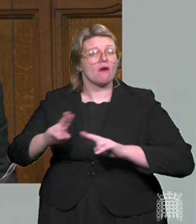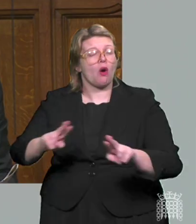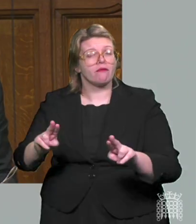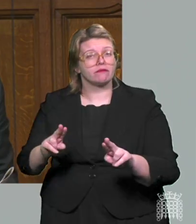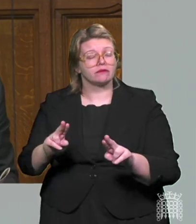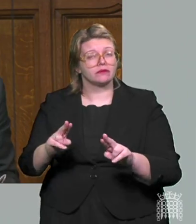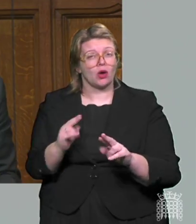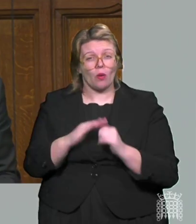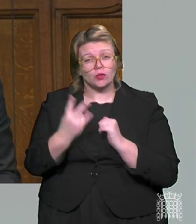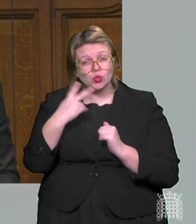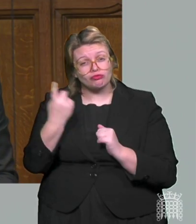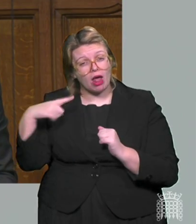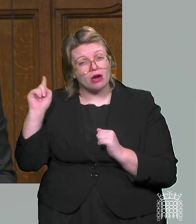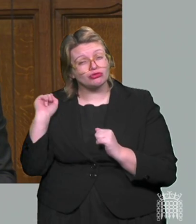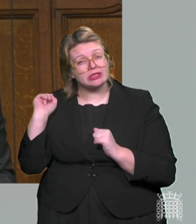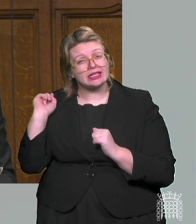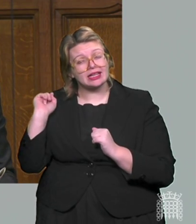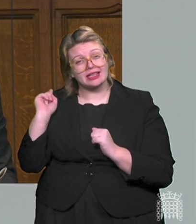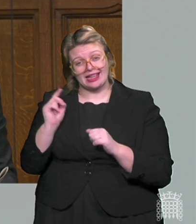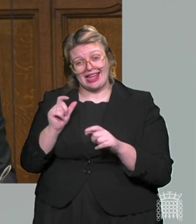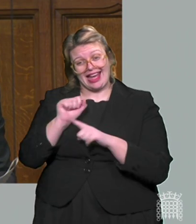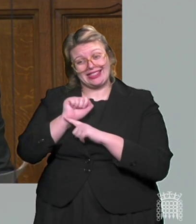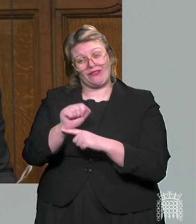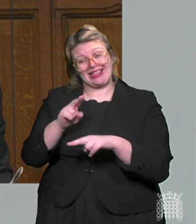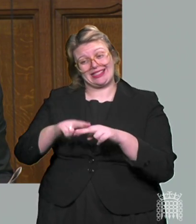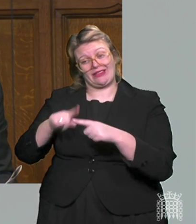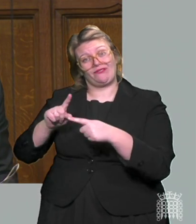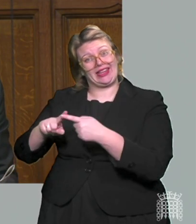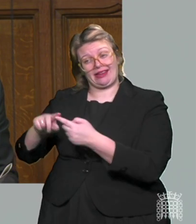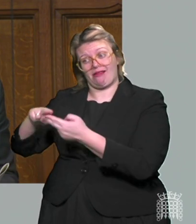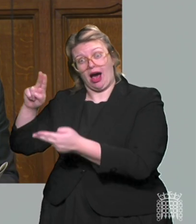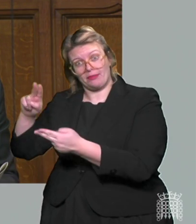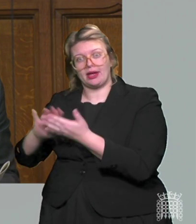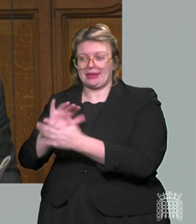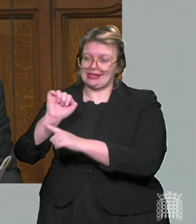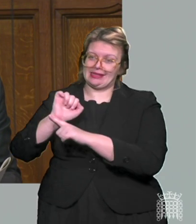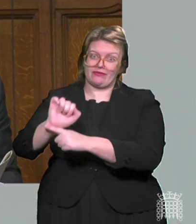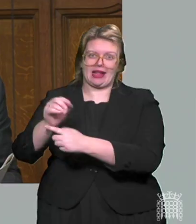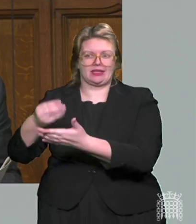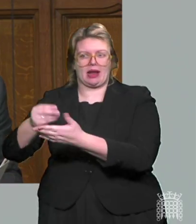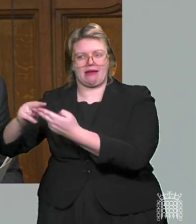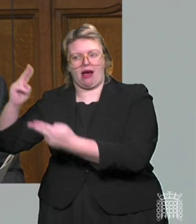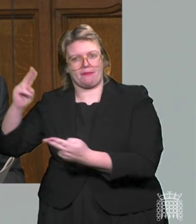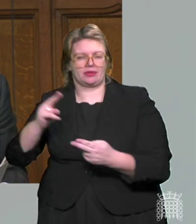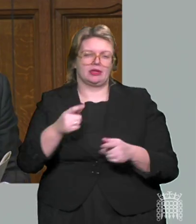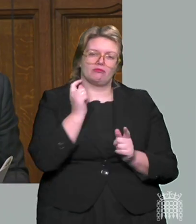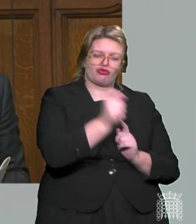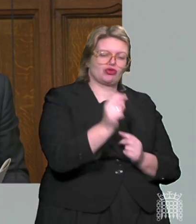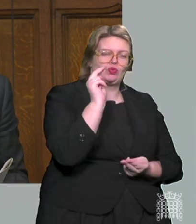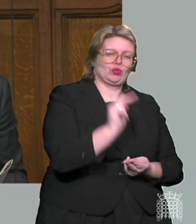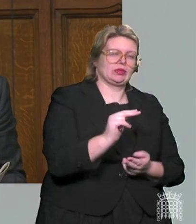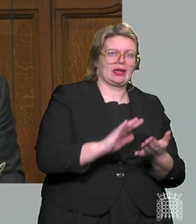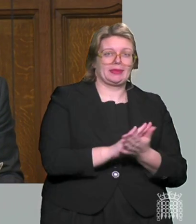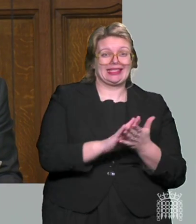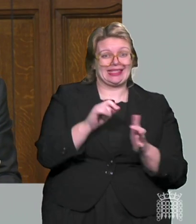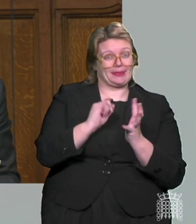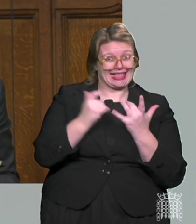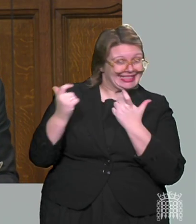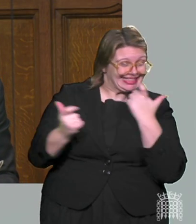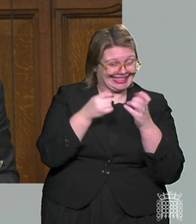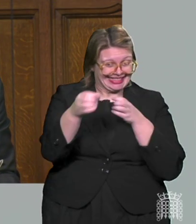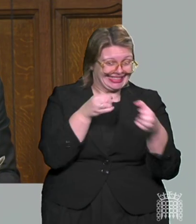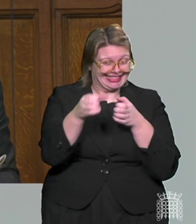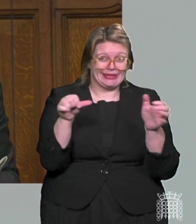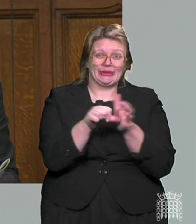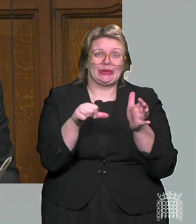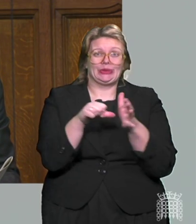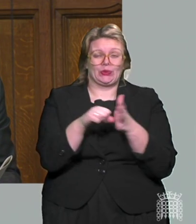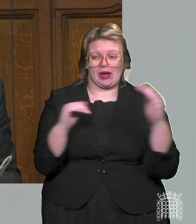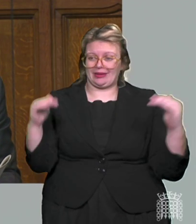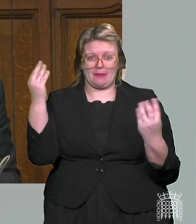The recent uplift to defence fees has meant there is now more money in defending than in prosecuting, and consequently the CPS is struggling to find enough prosecutors for trials.